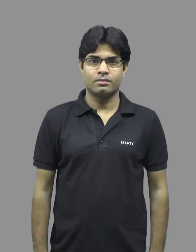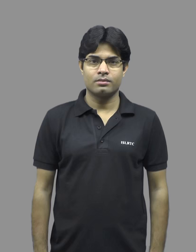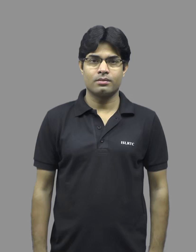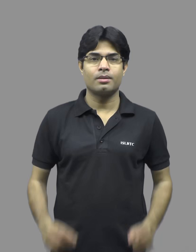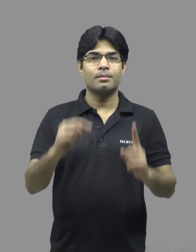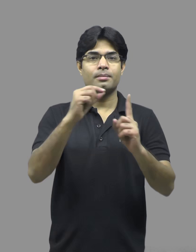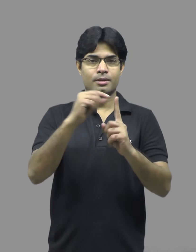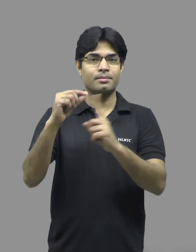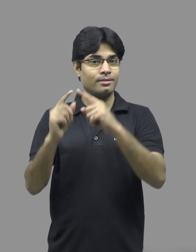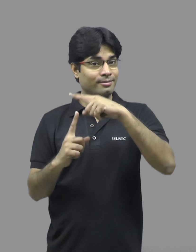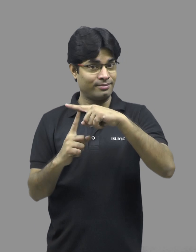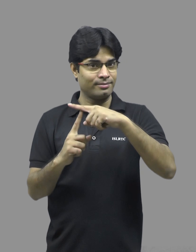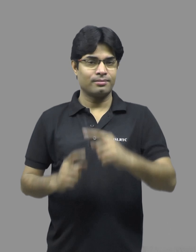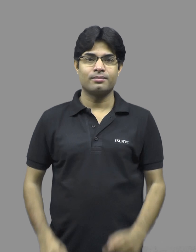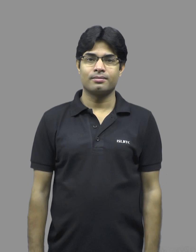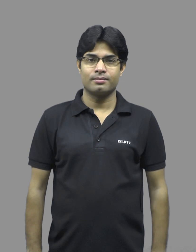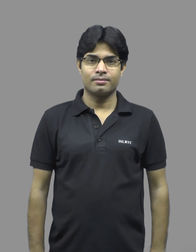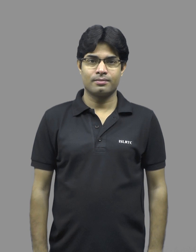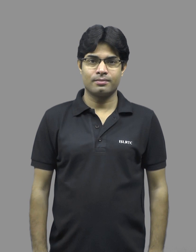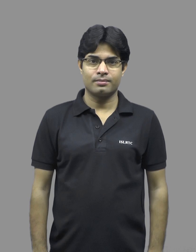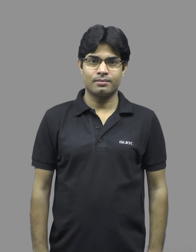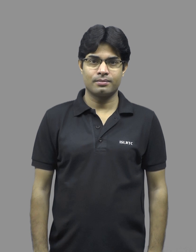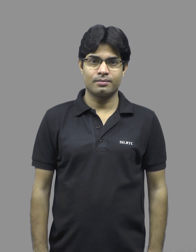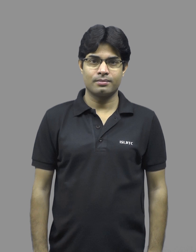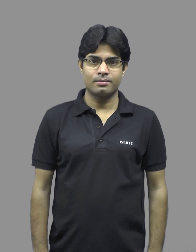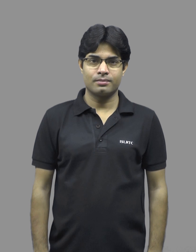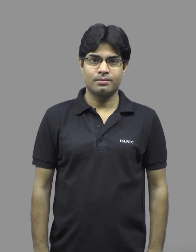Ms Powerpoint